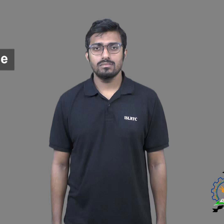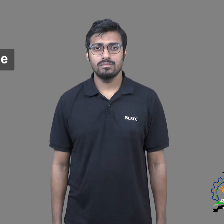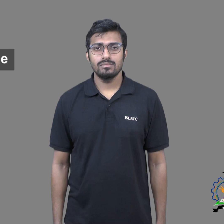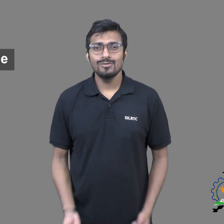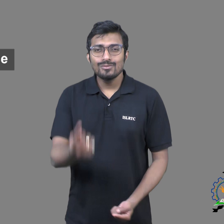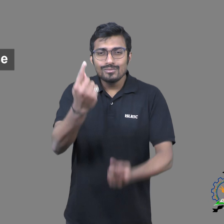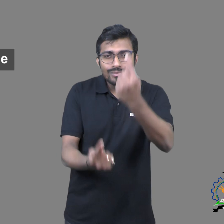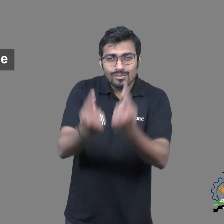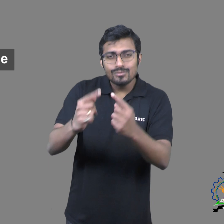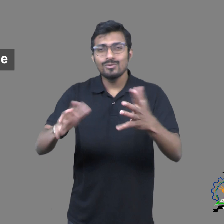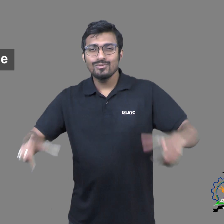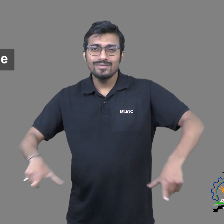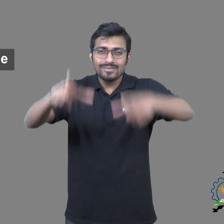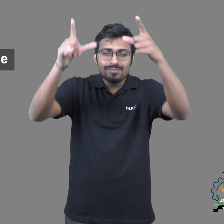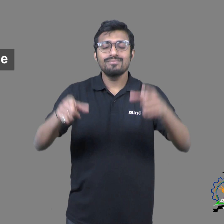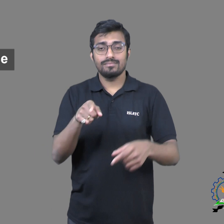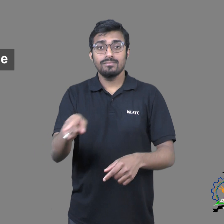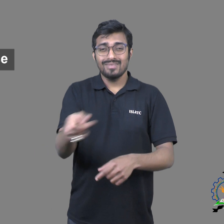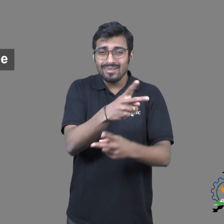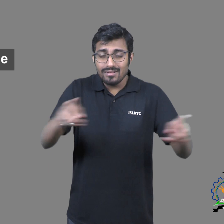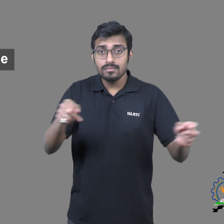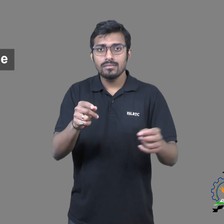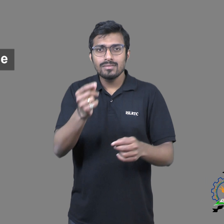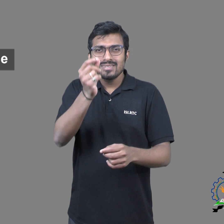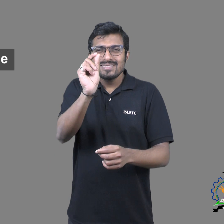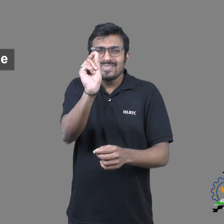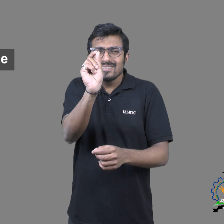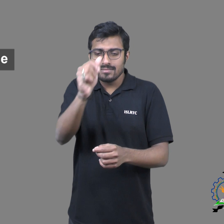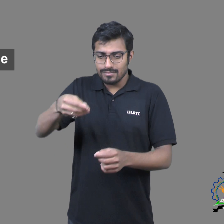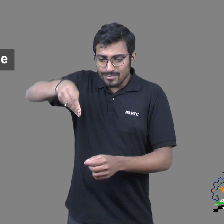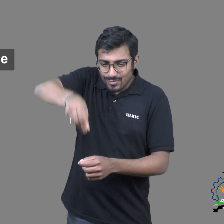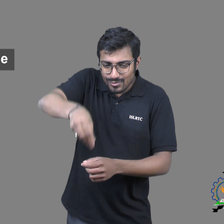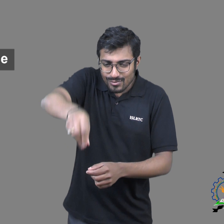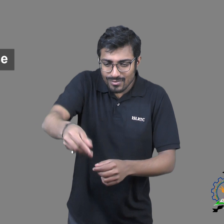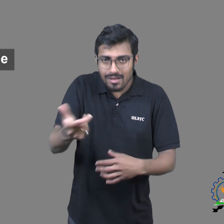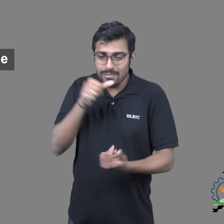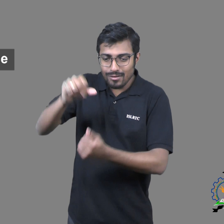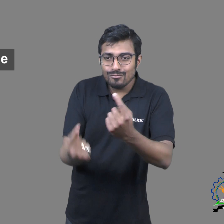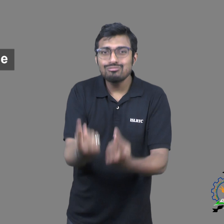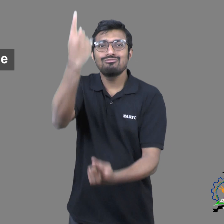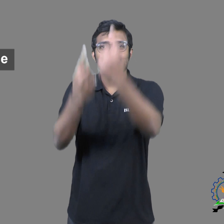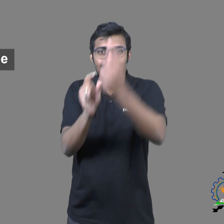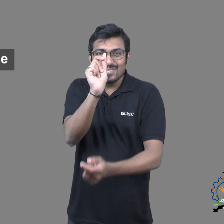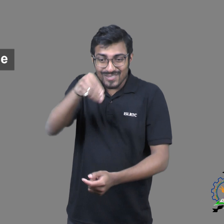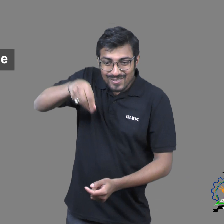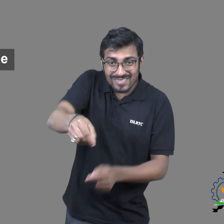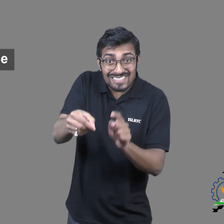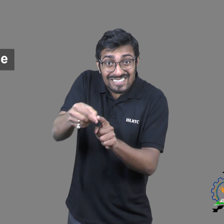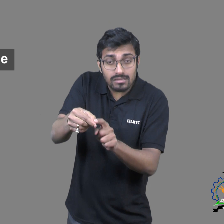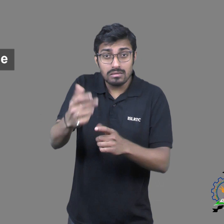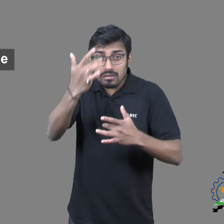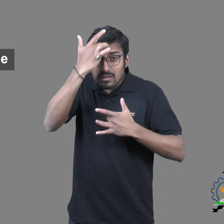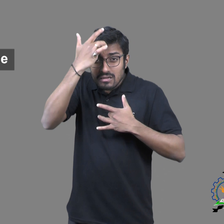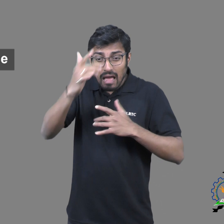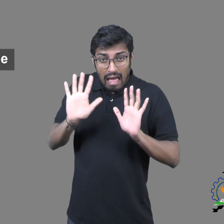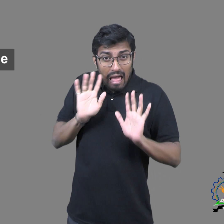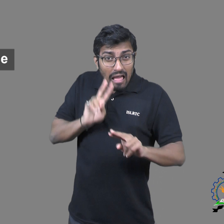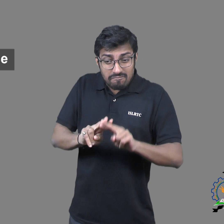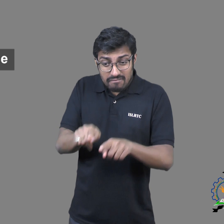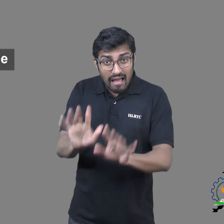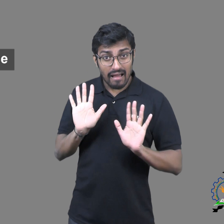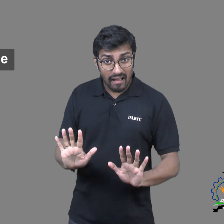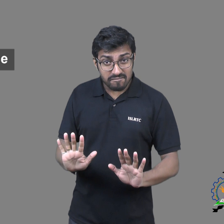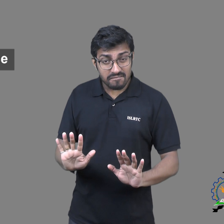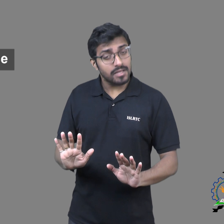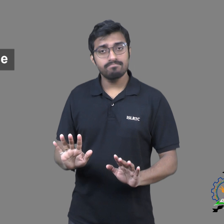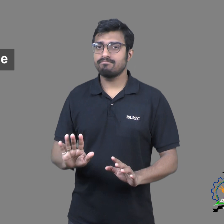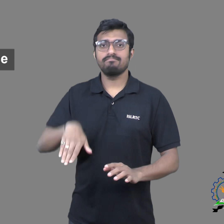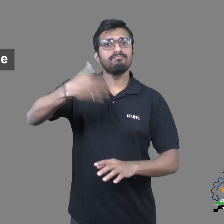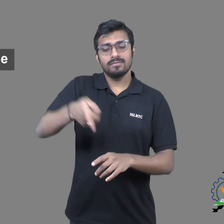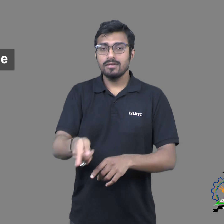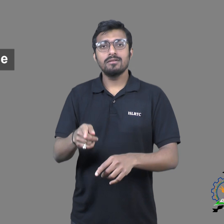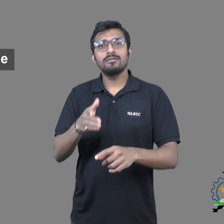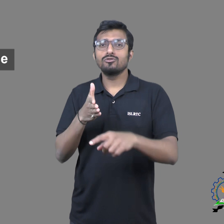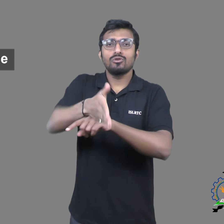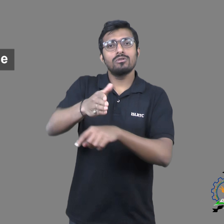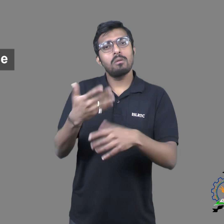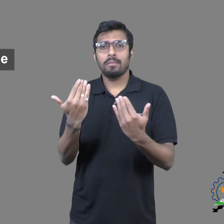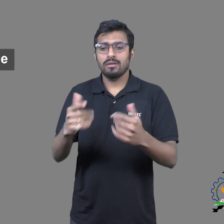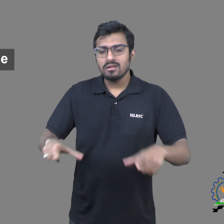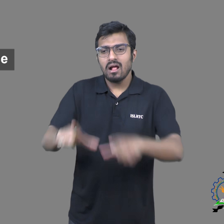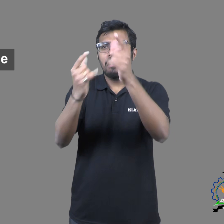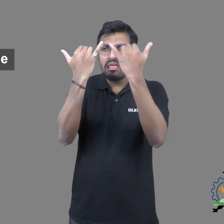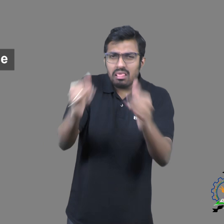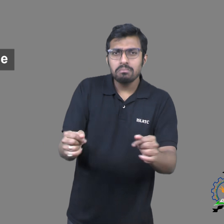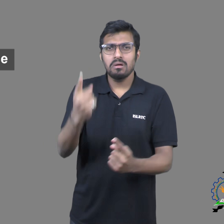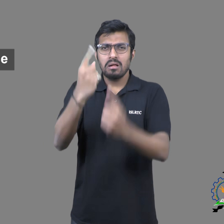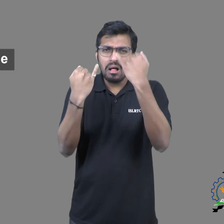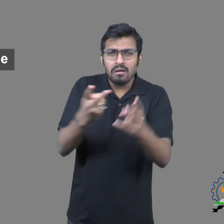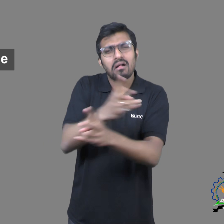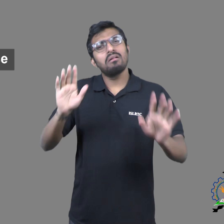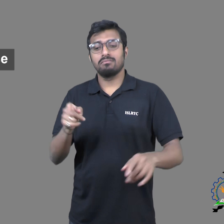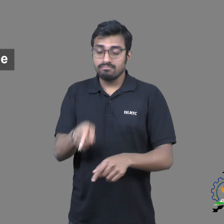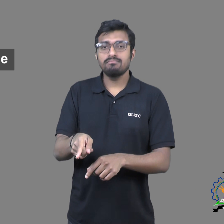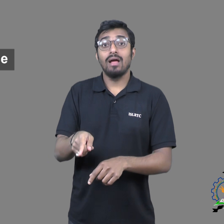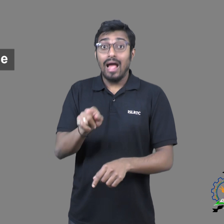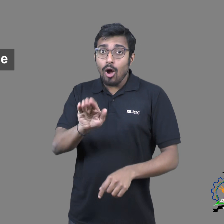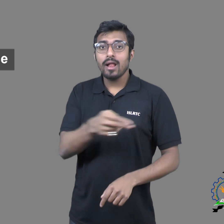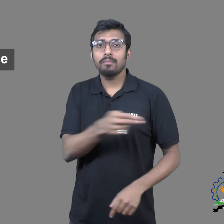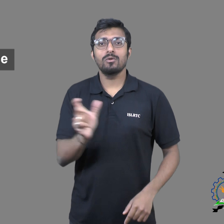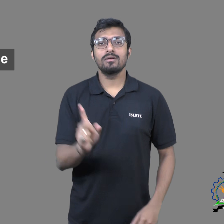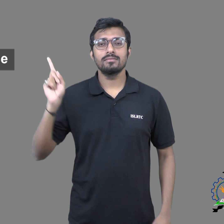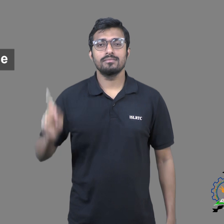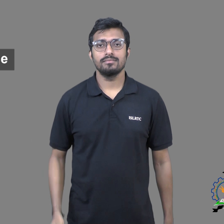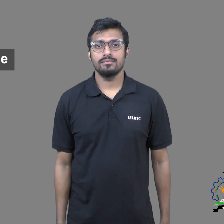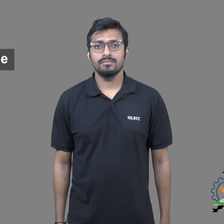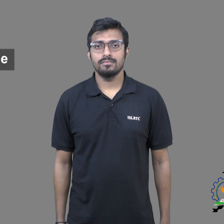Seed Borne Disease